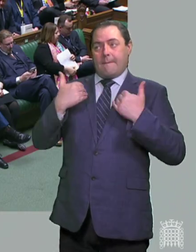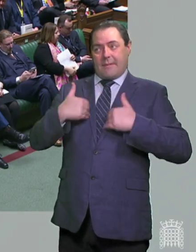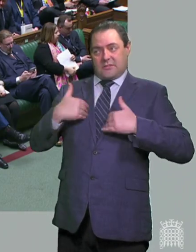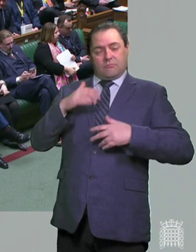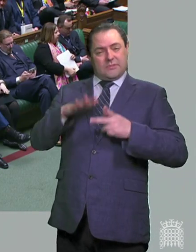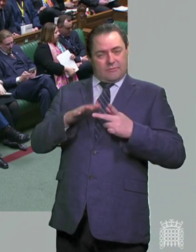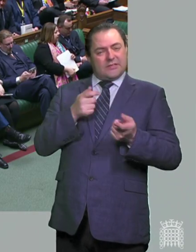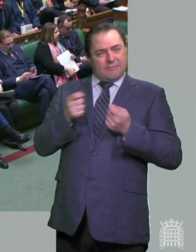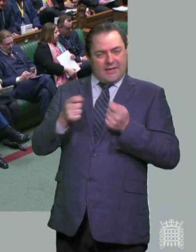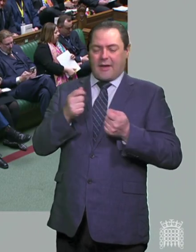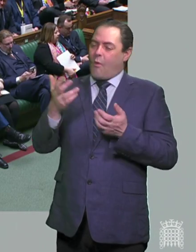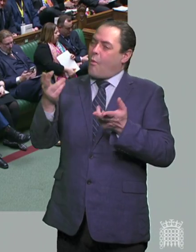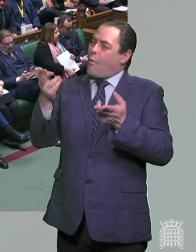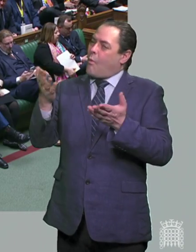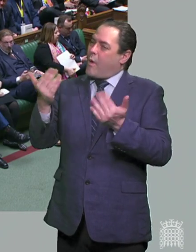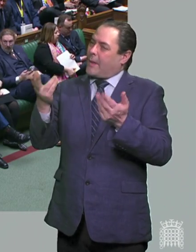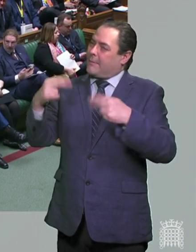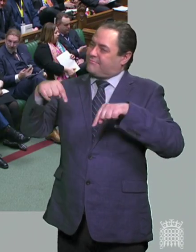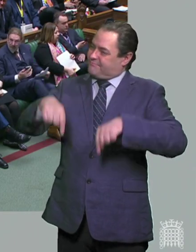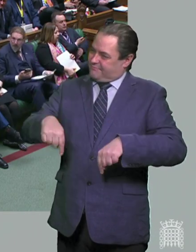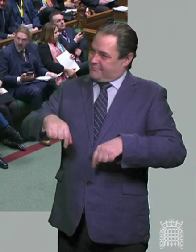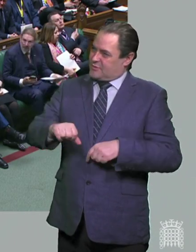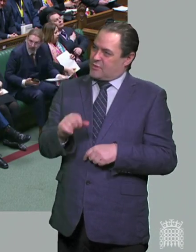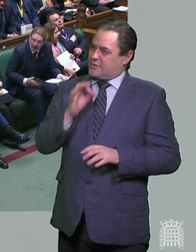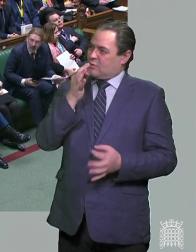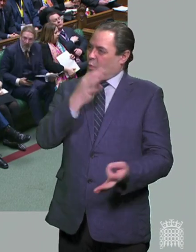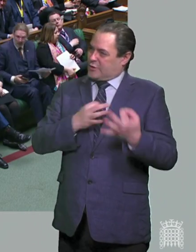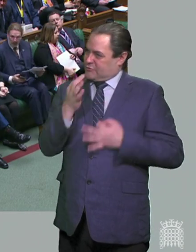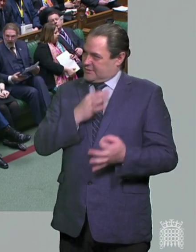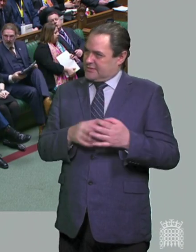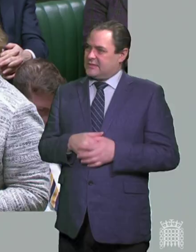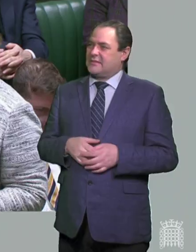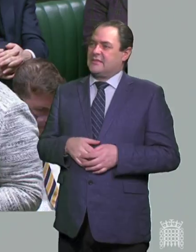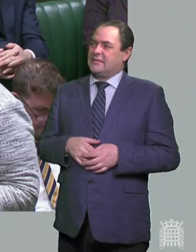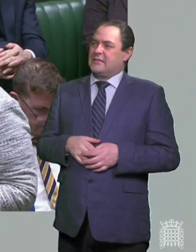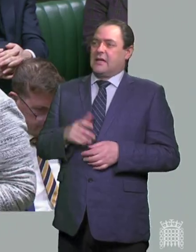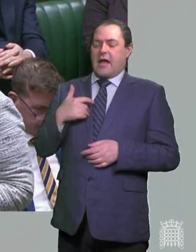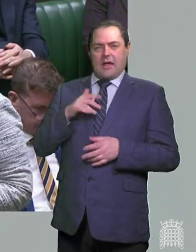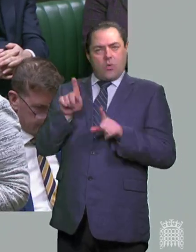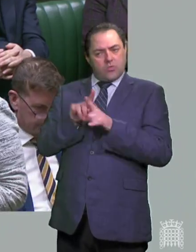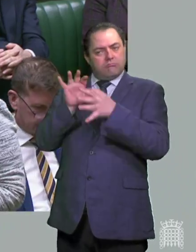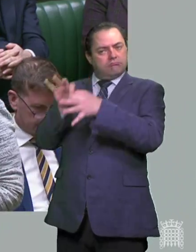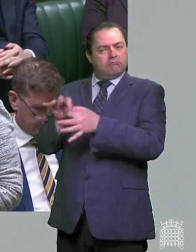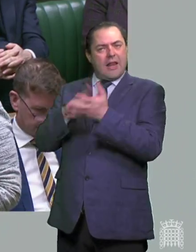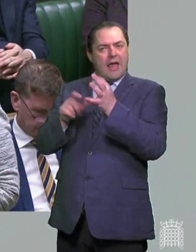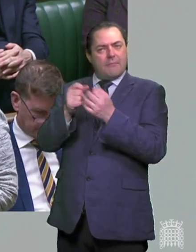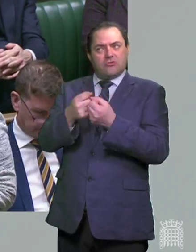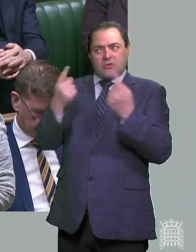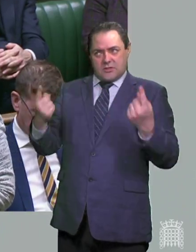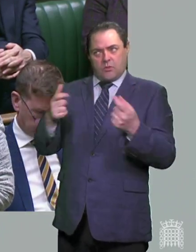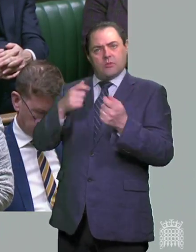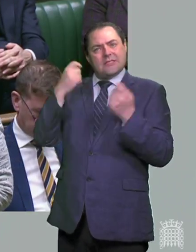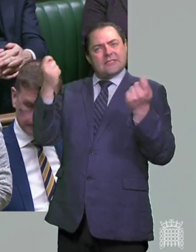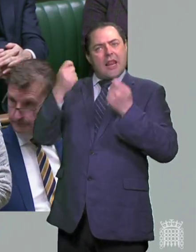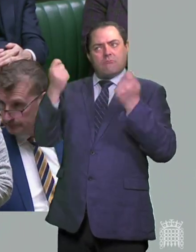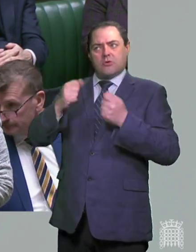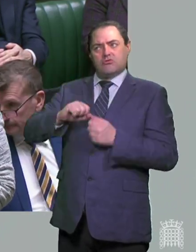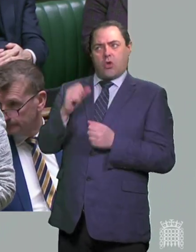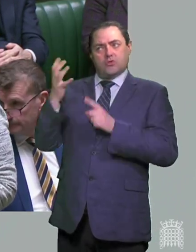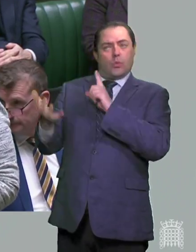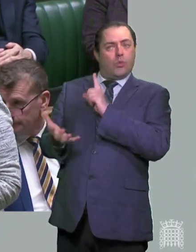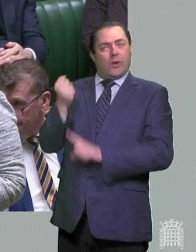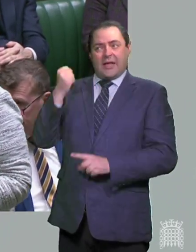I, too, welcome you to the Chair for Scottish questions, Madam Deputy Speaker, and join Labour’s shadow Secretary of State in celebrating Scotland’s win.